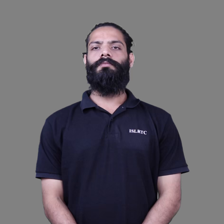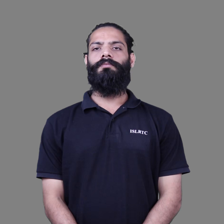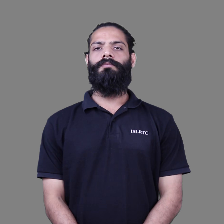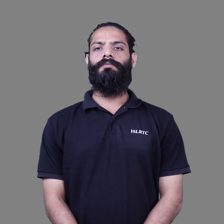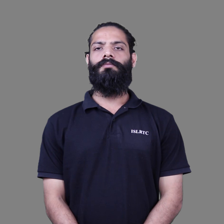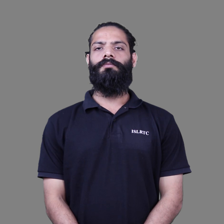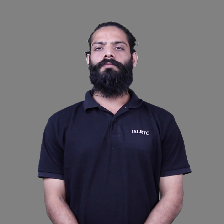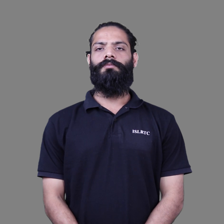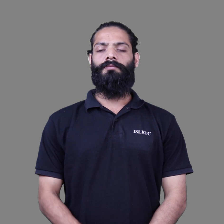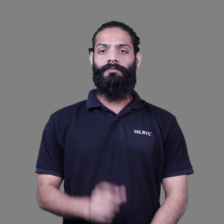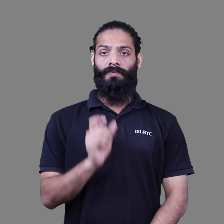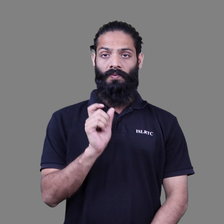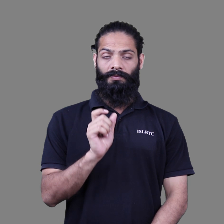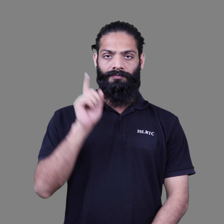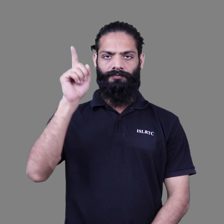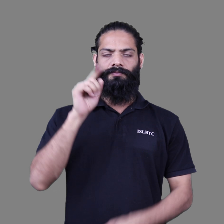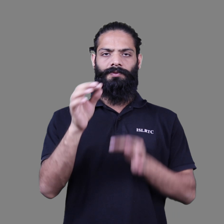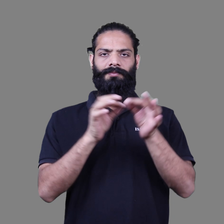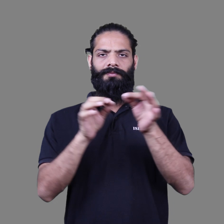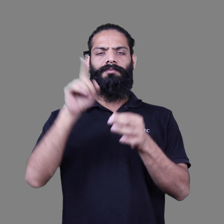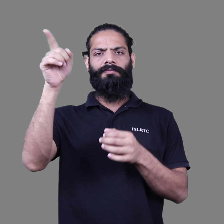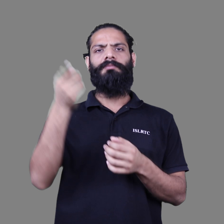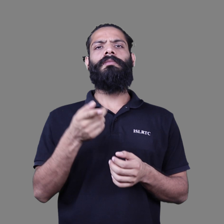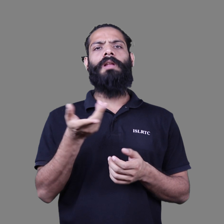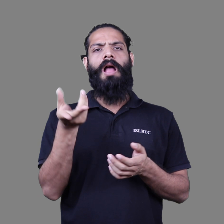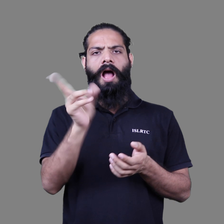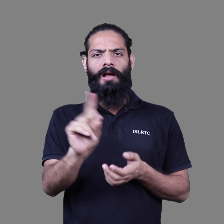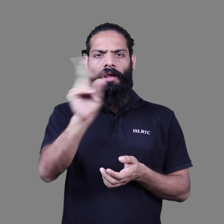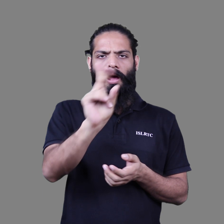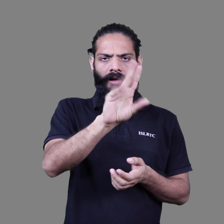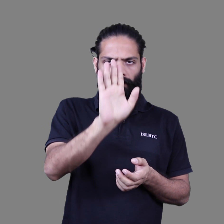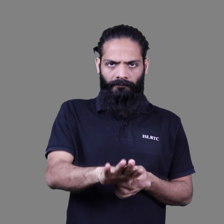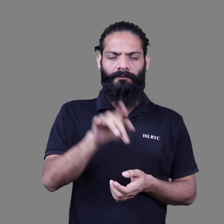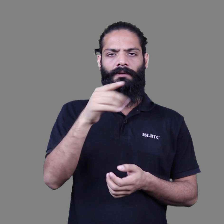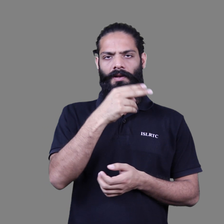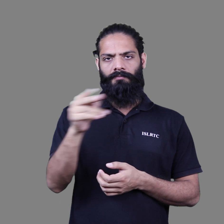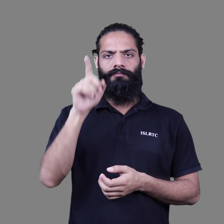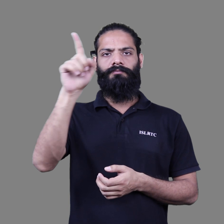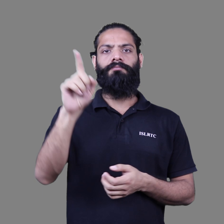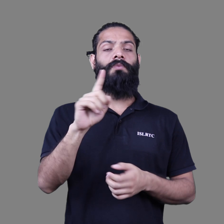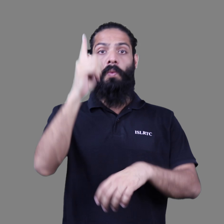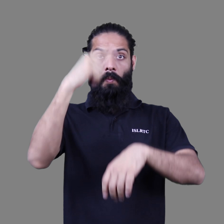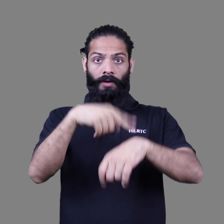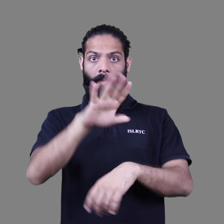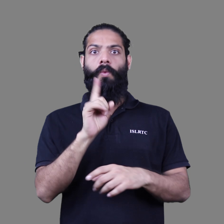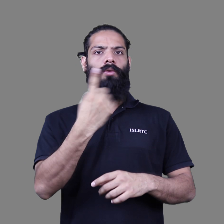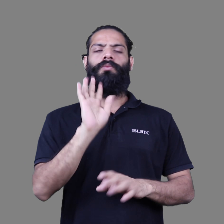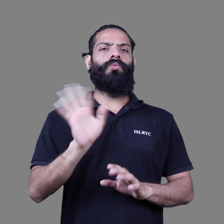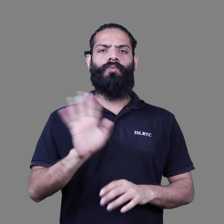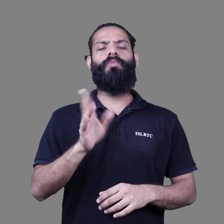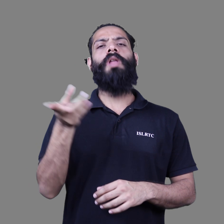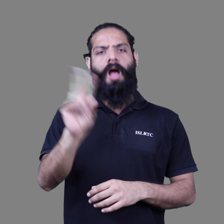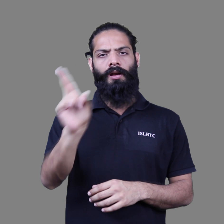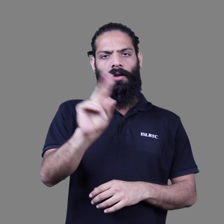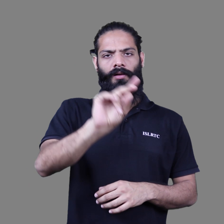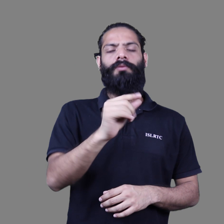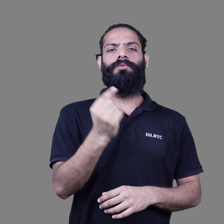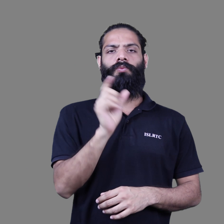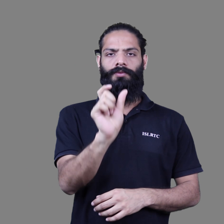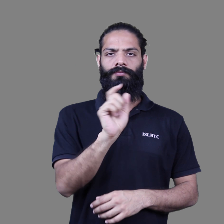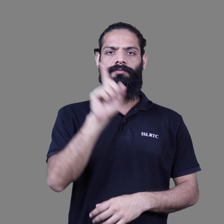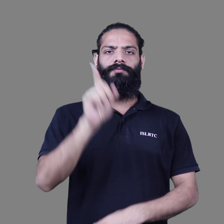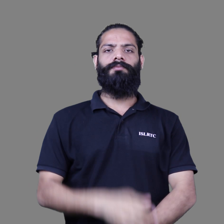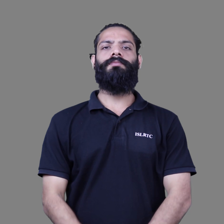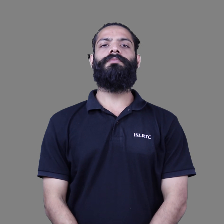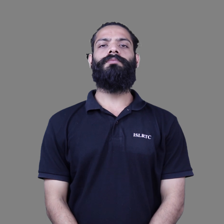Recurring